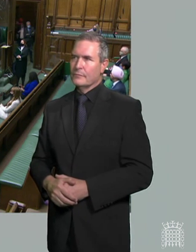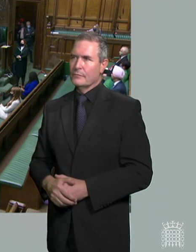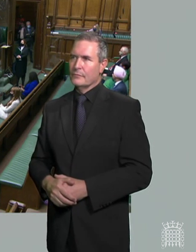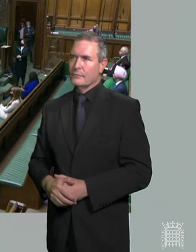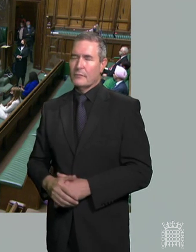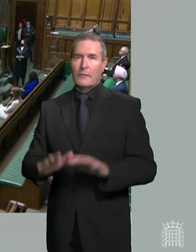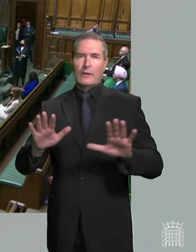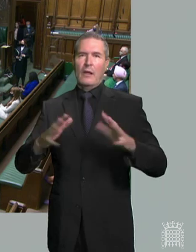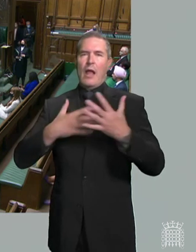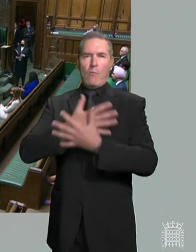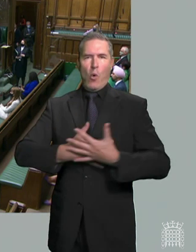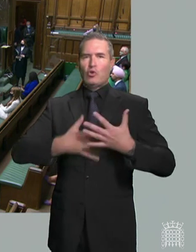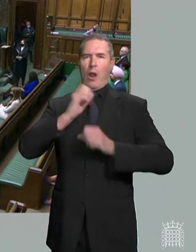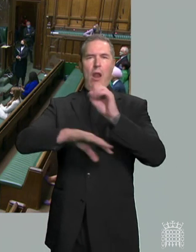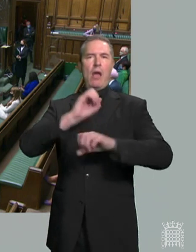This is a very emotional issue.